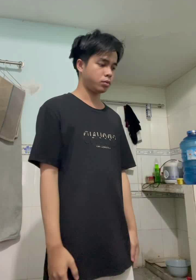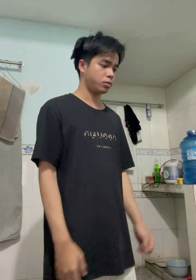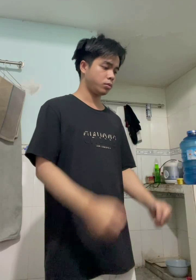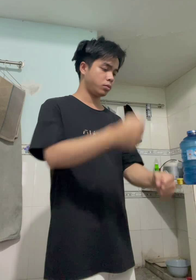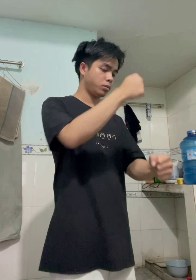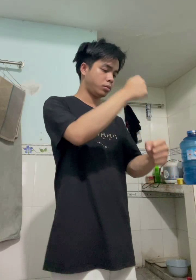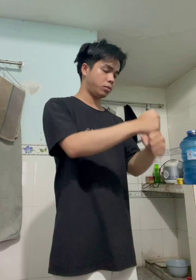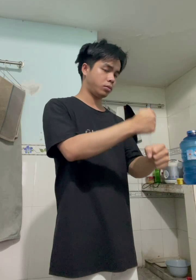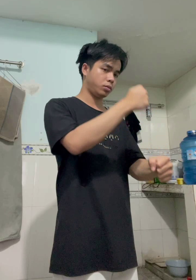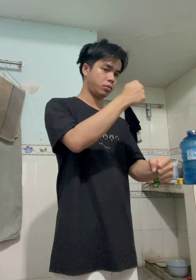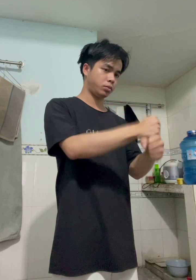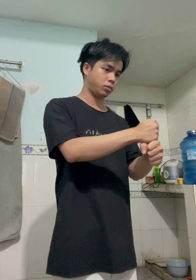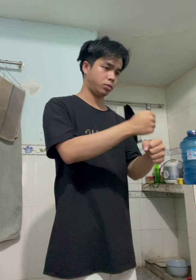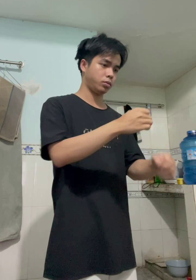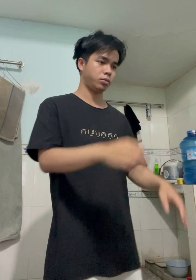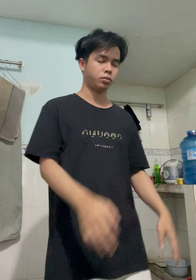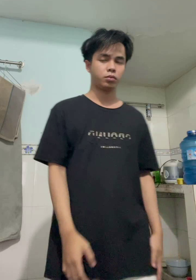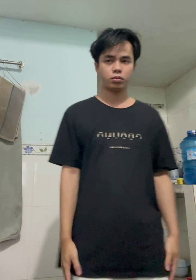cong viec